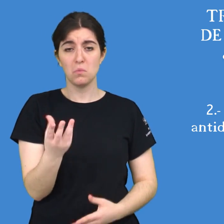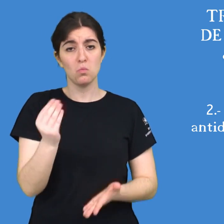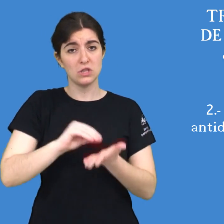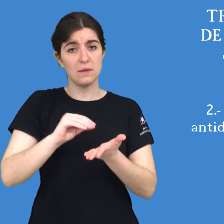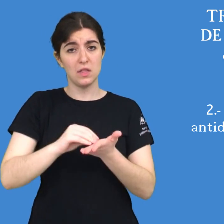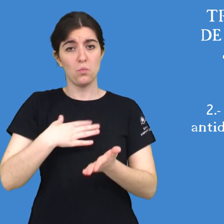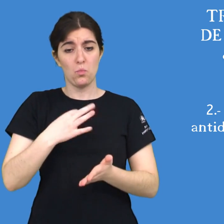vez